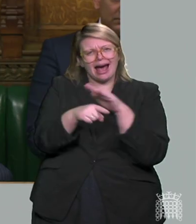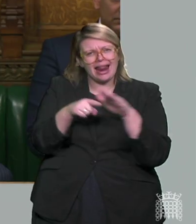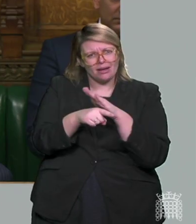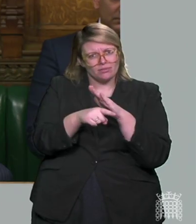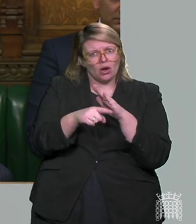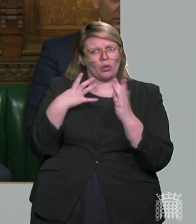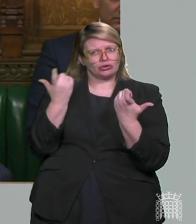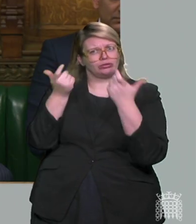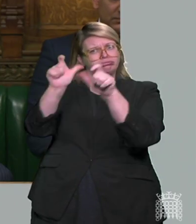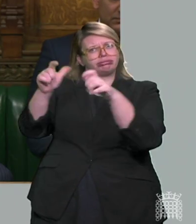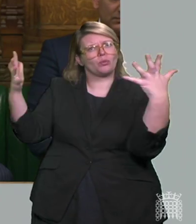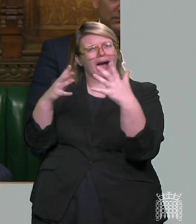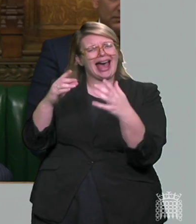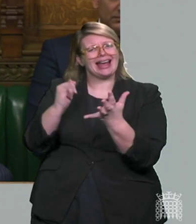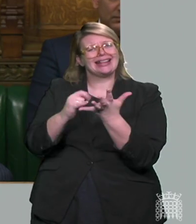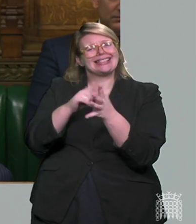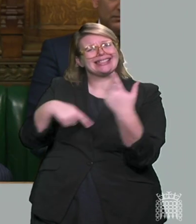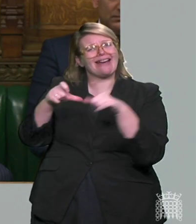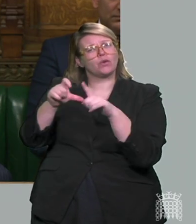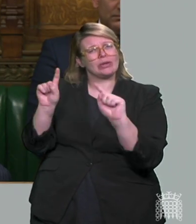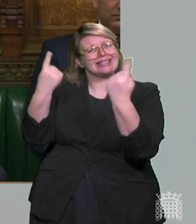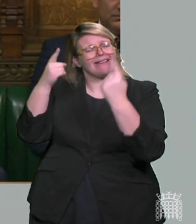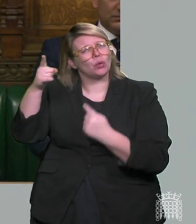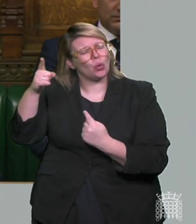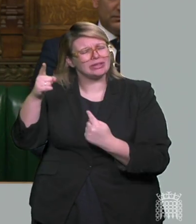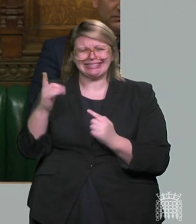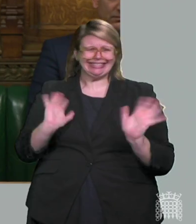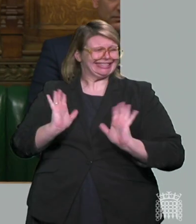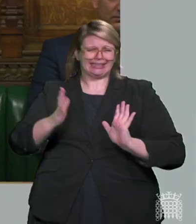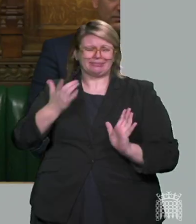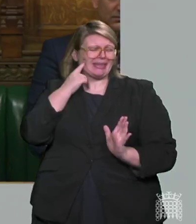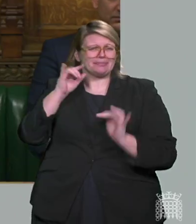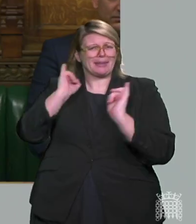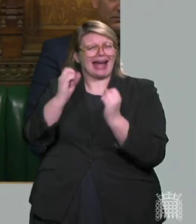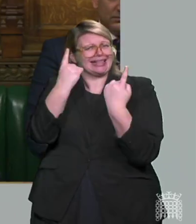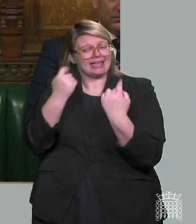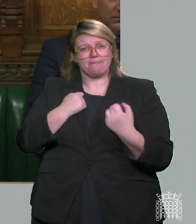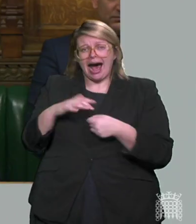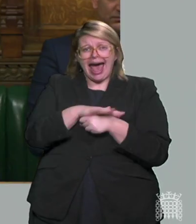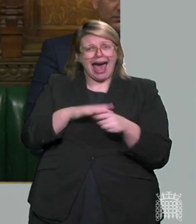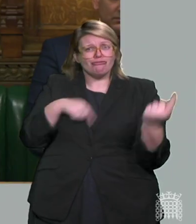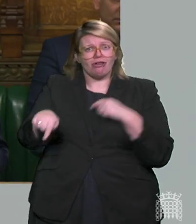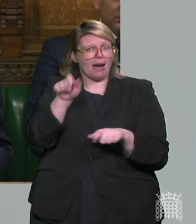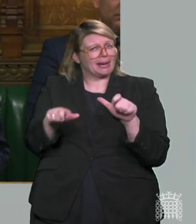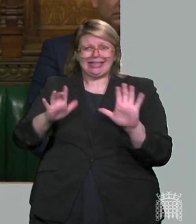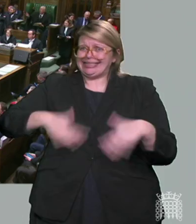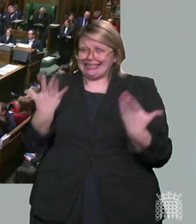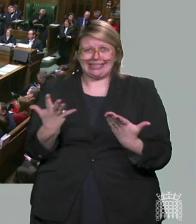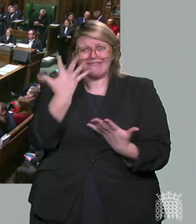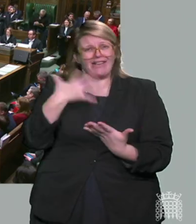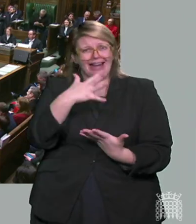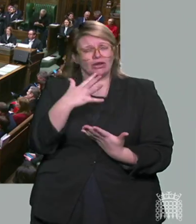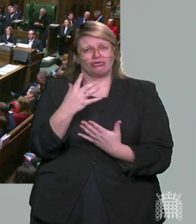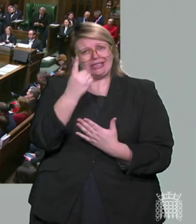Will he meet me urgently to discuss it, given the huge number of objections that I have received from constituents on the issue?